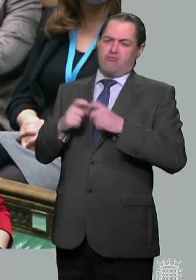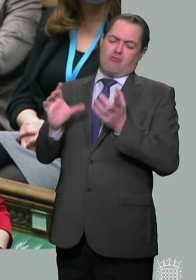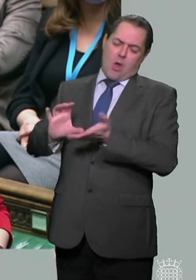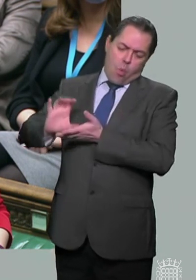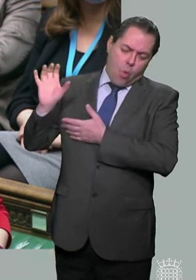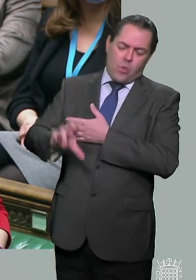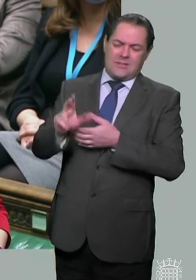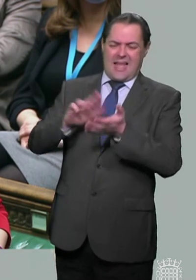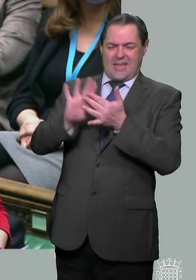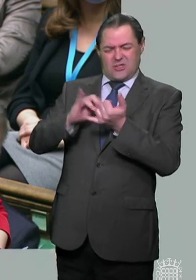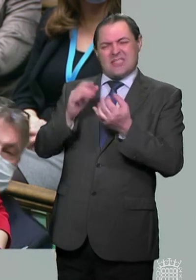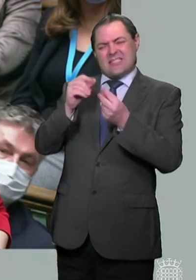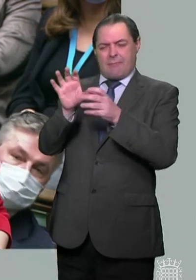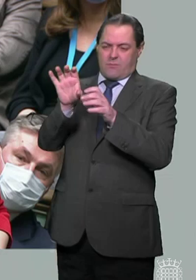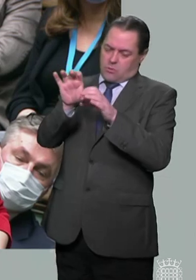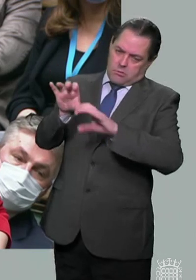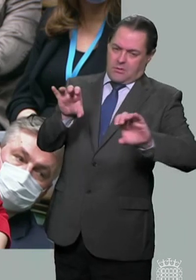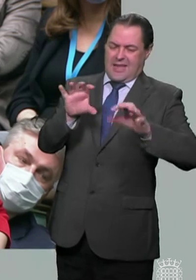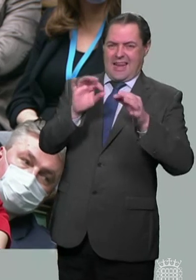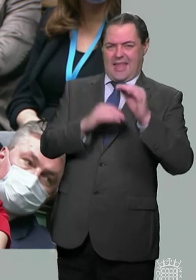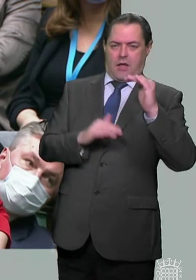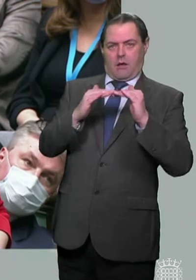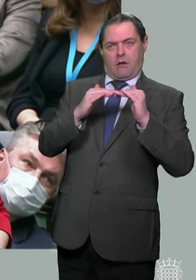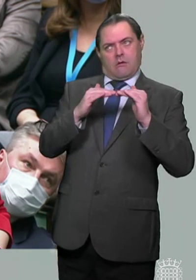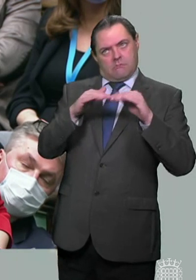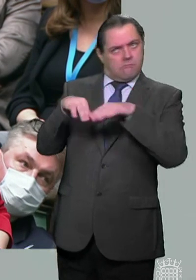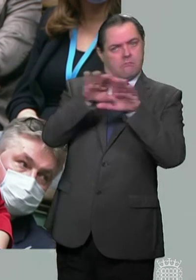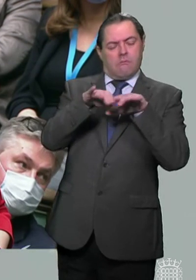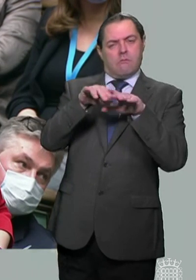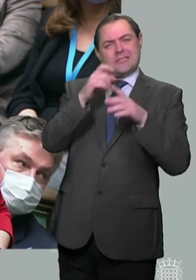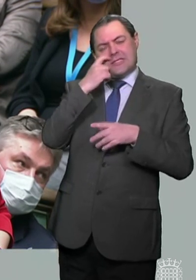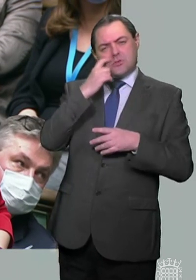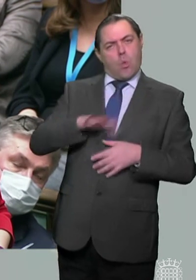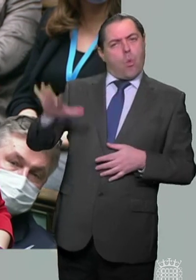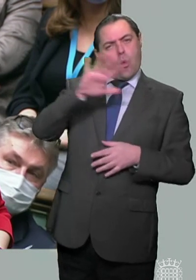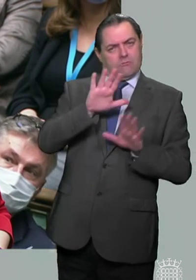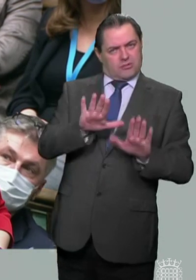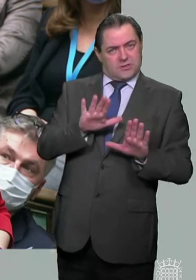Does he agree that some of this money must be used to level up dental care provision?